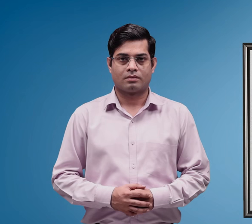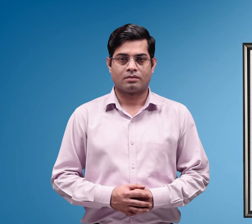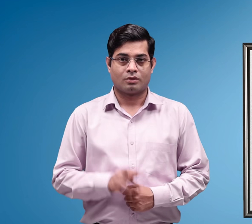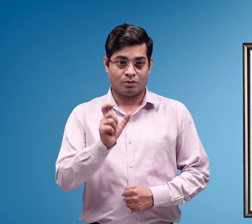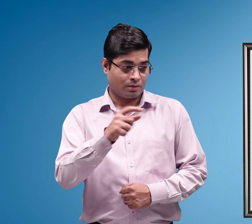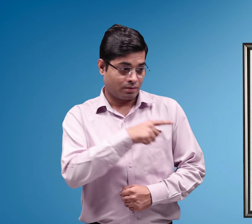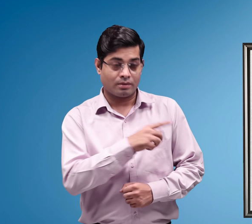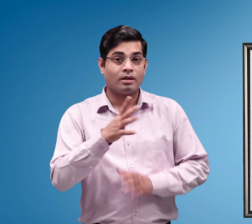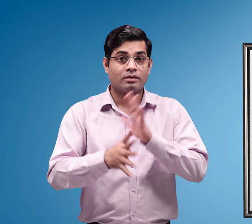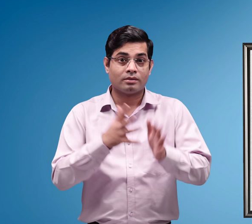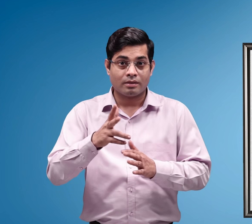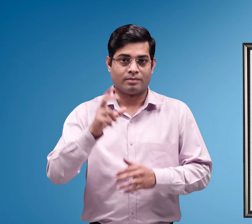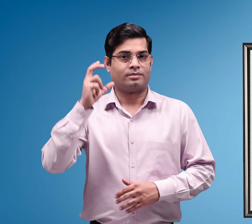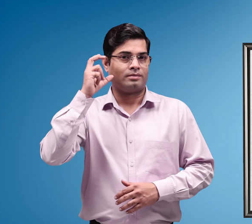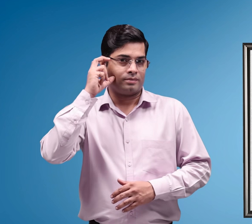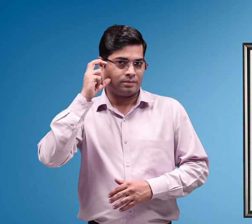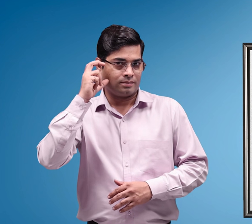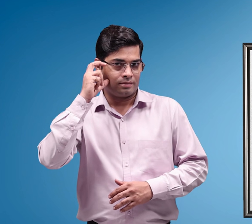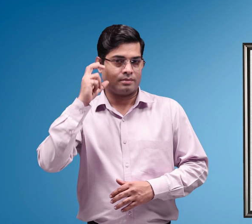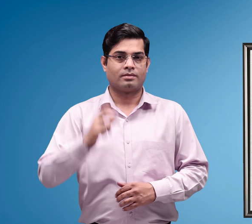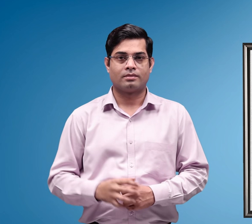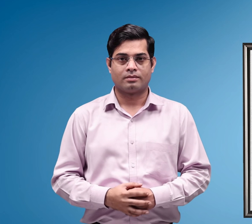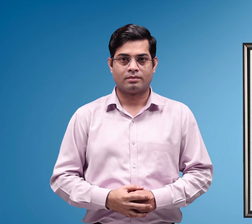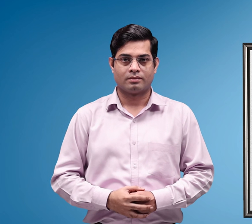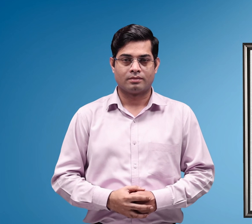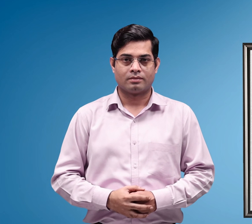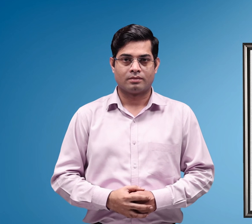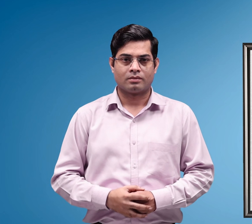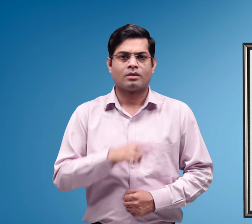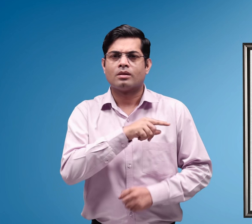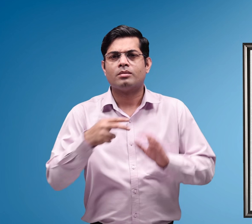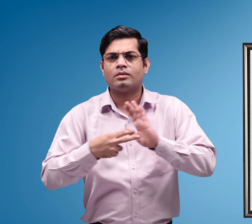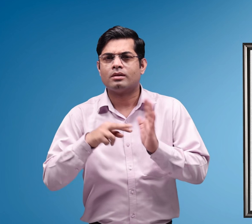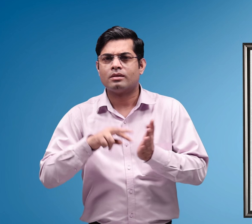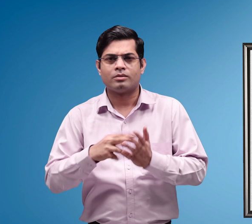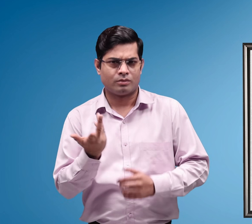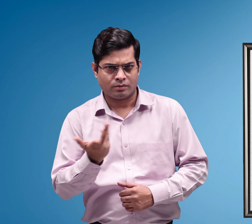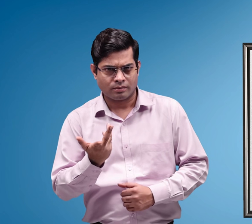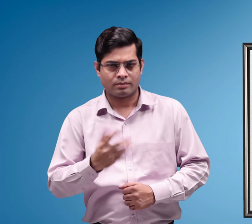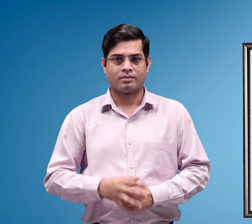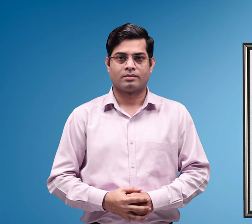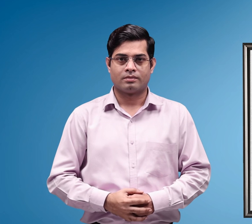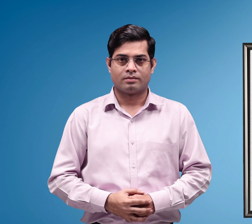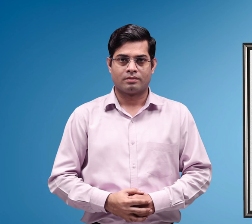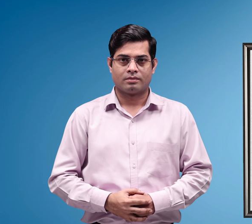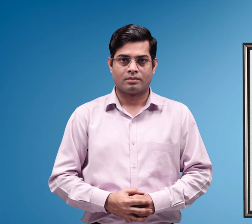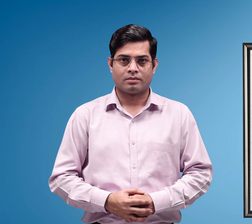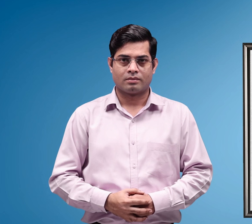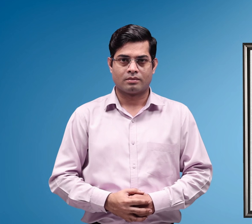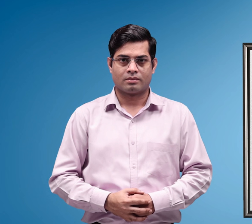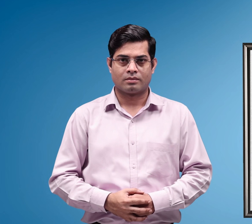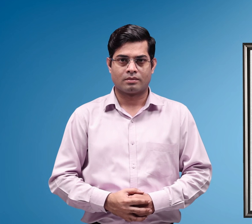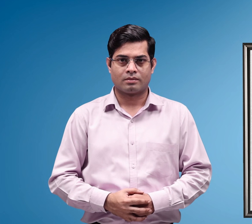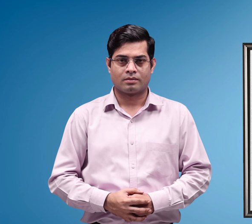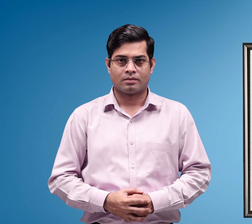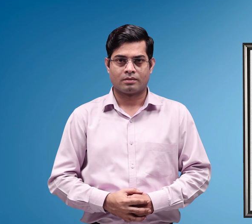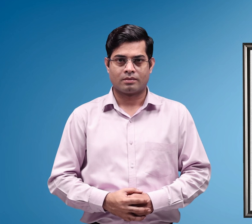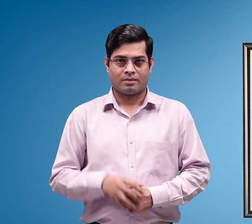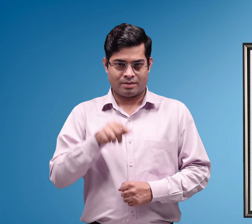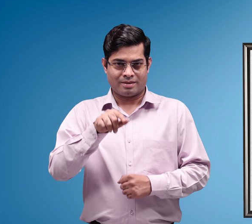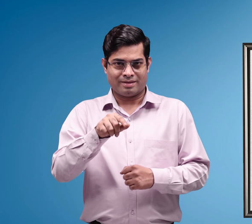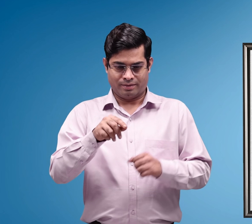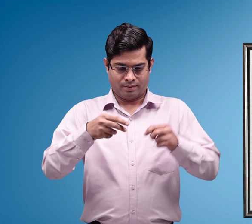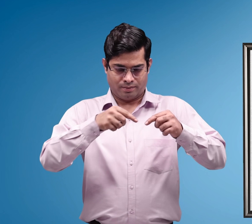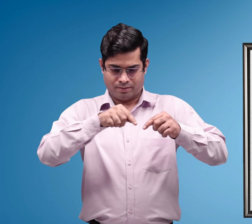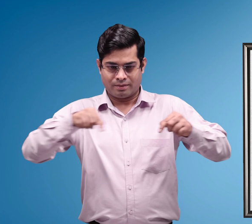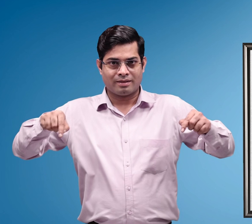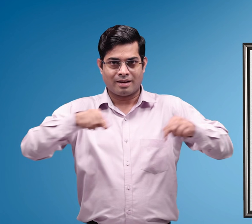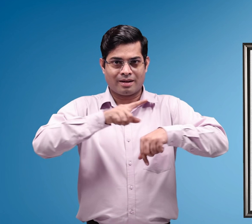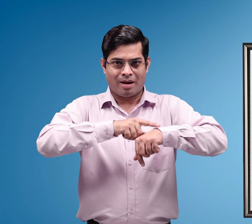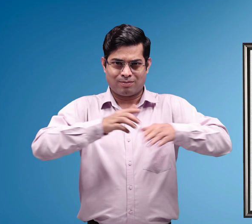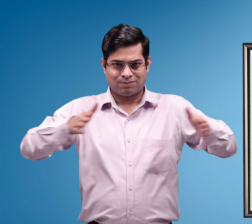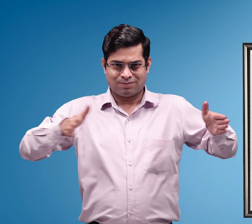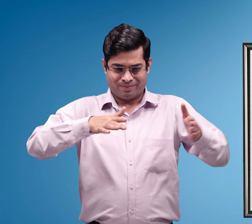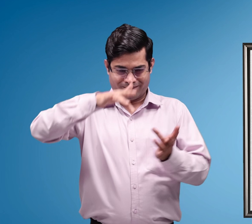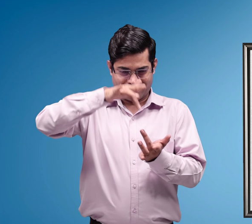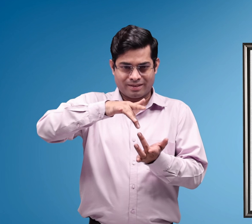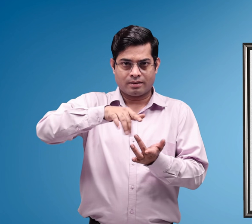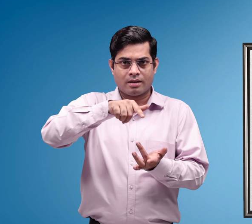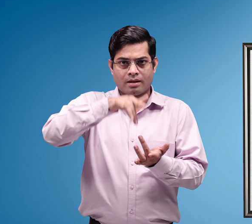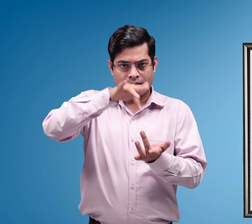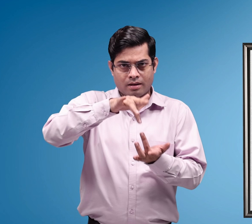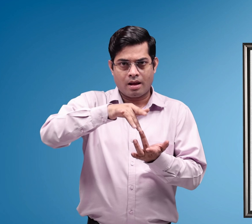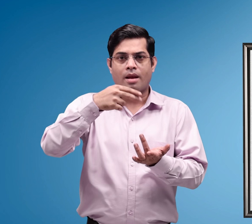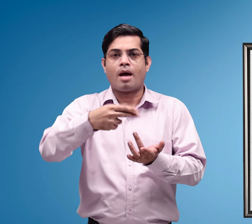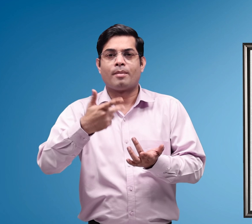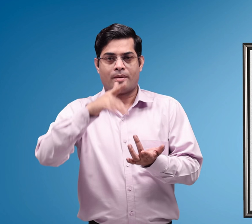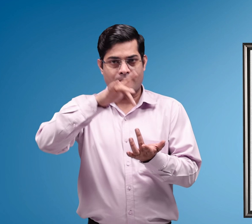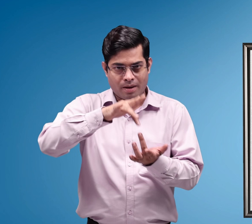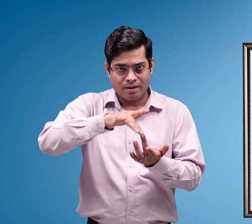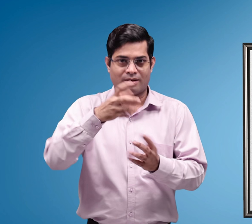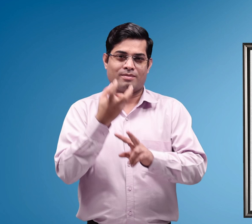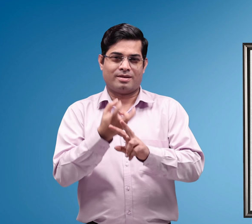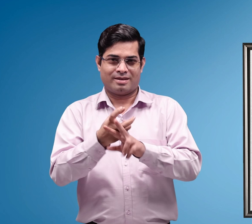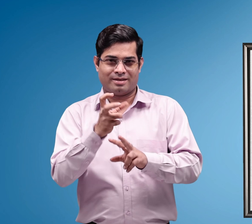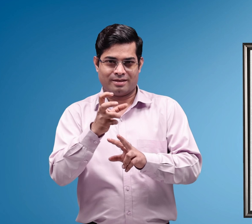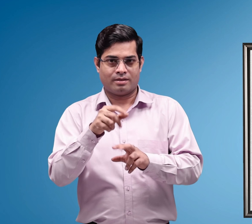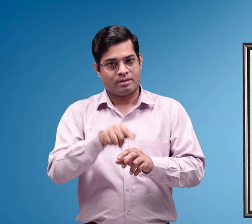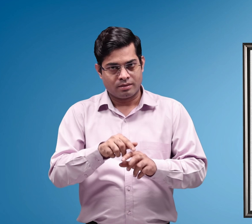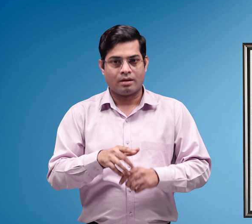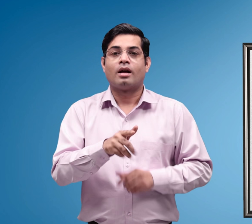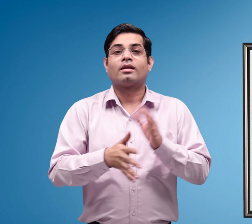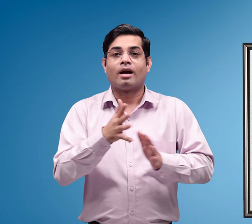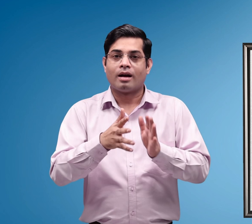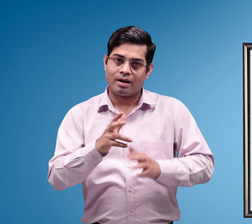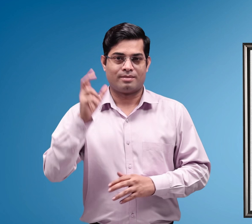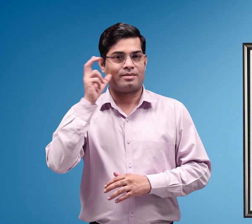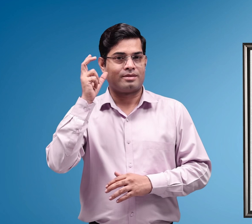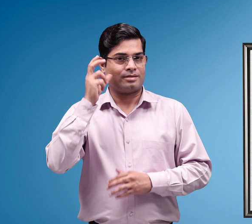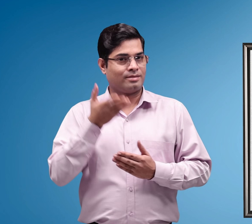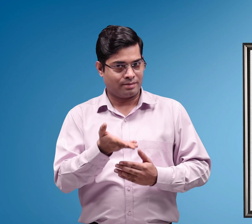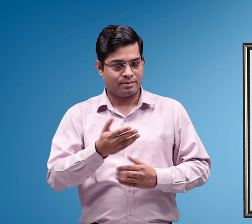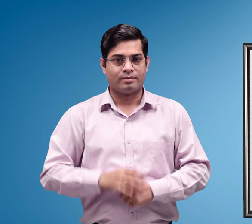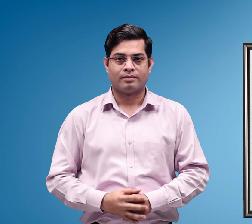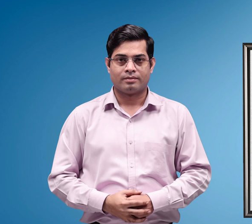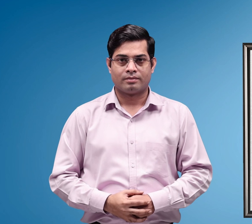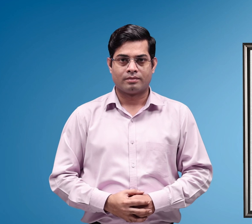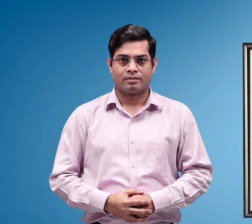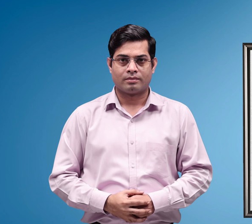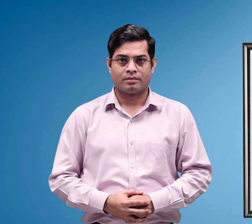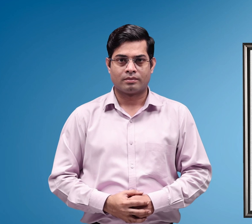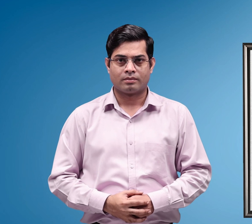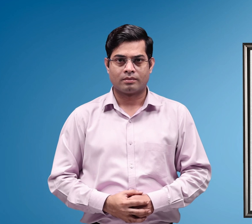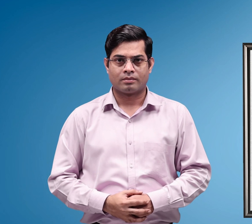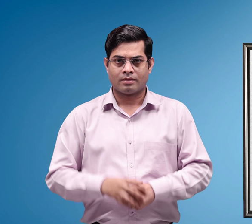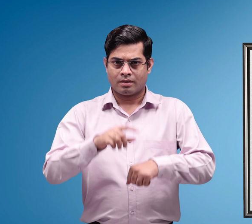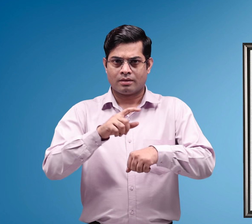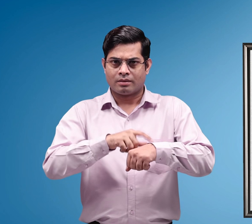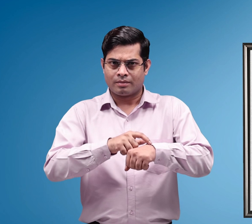Mesolithic This sign means Mesolithic age. It is also called Middle Stone Age and refers to the time period between the Paleolithic and Neolithic ages.